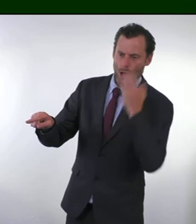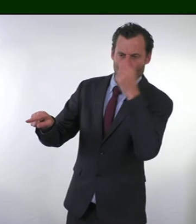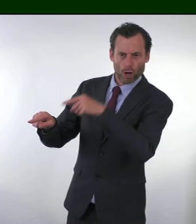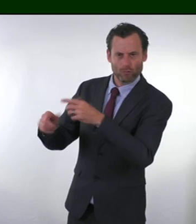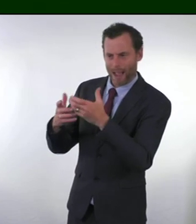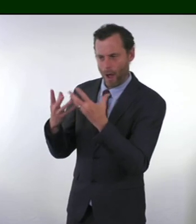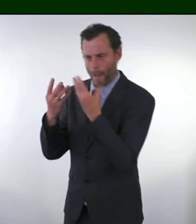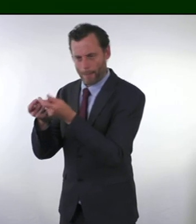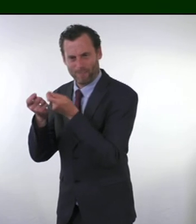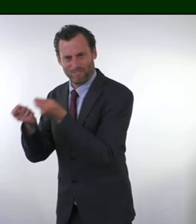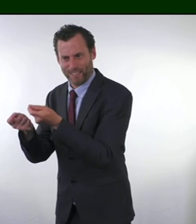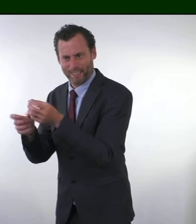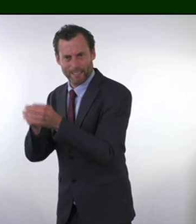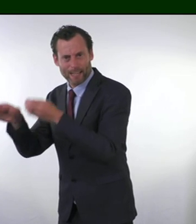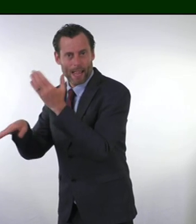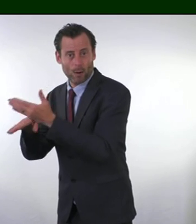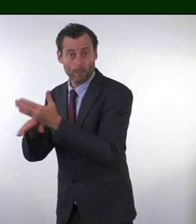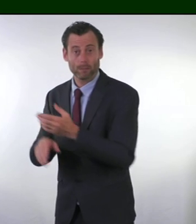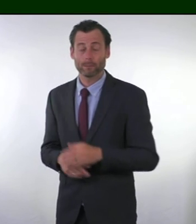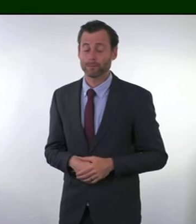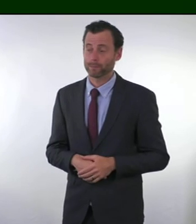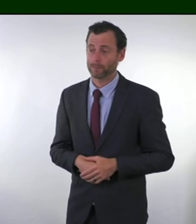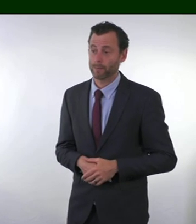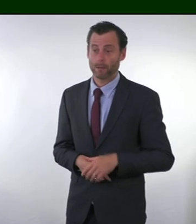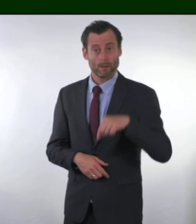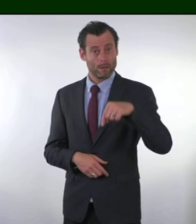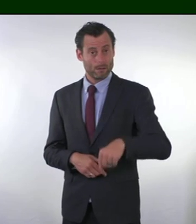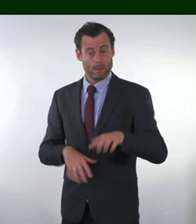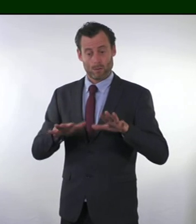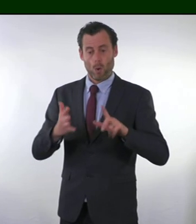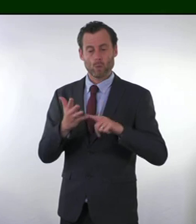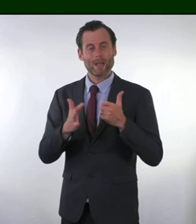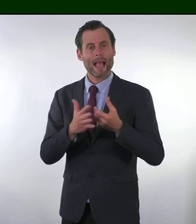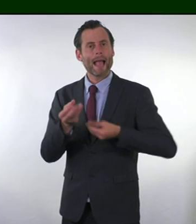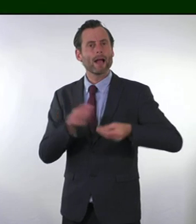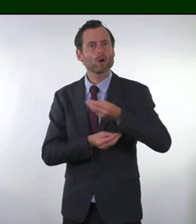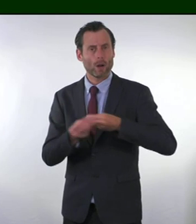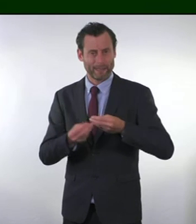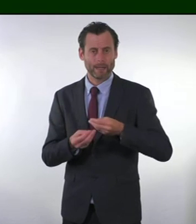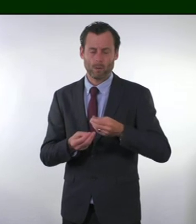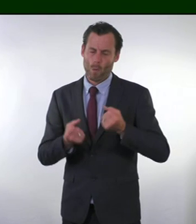She is right: our economy is more reliant on consumption than other economies.